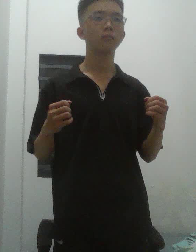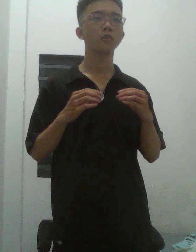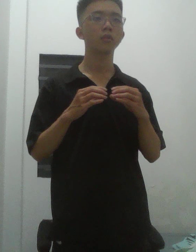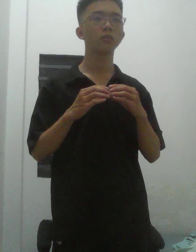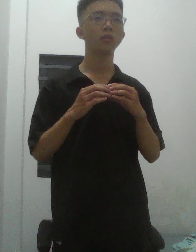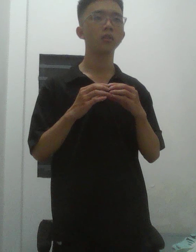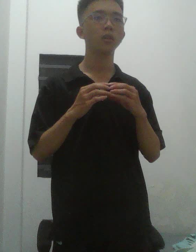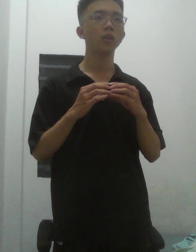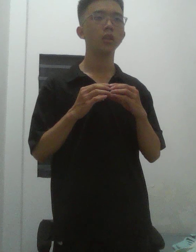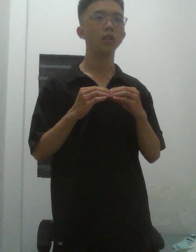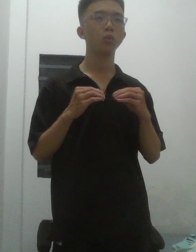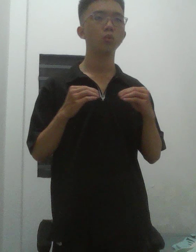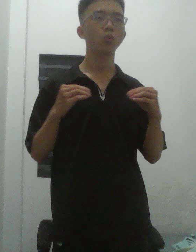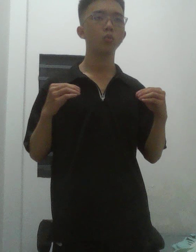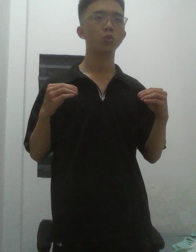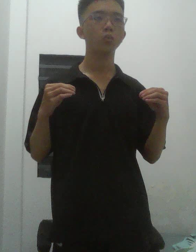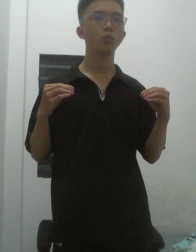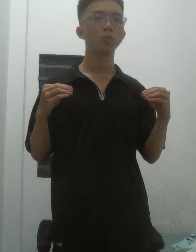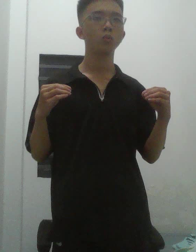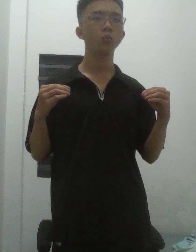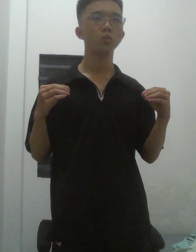nhieu